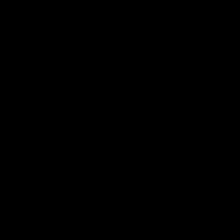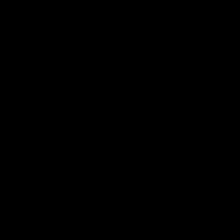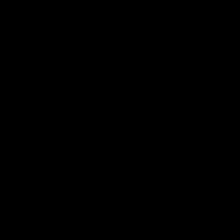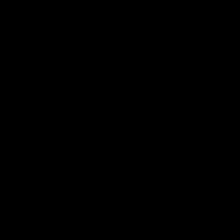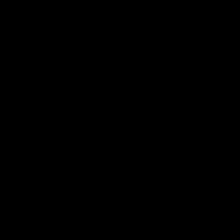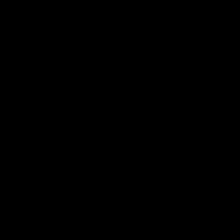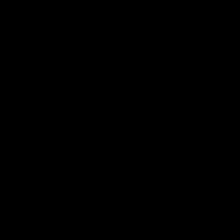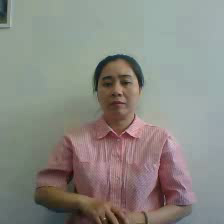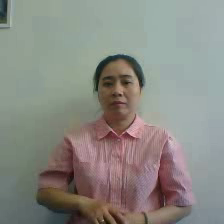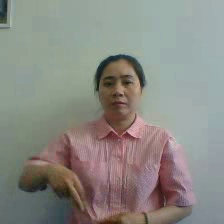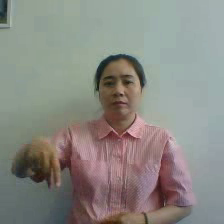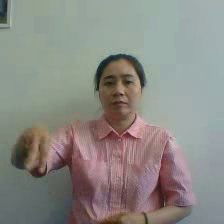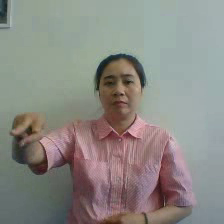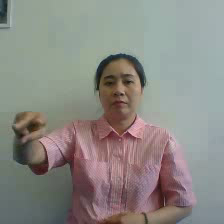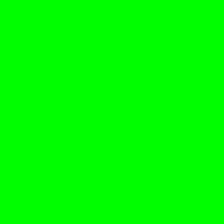Đi